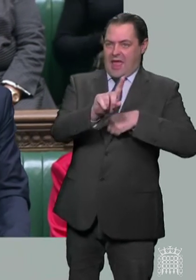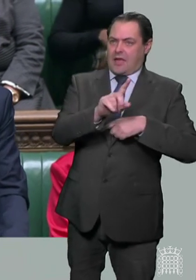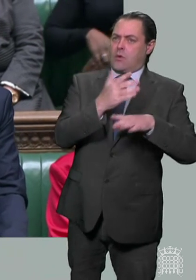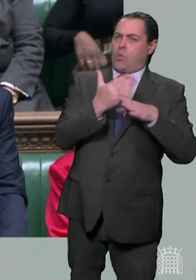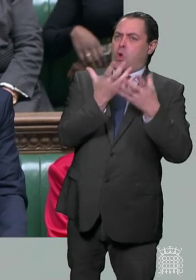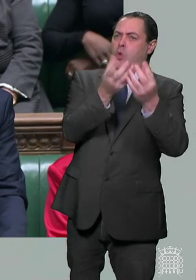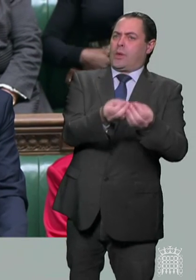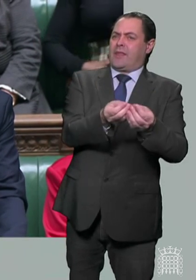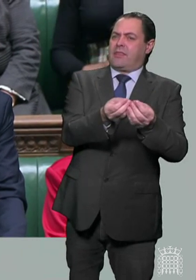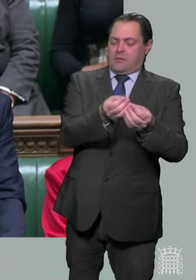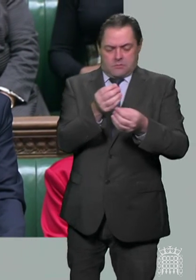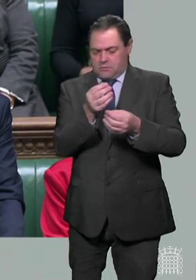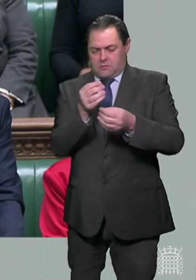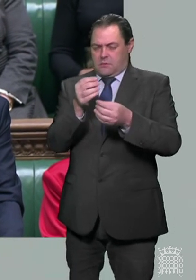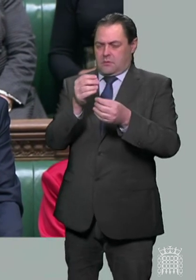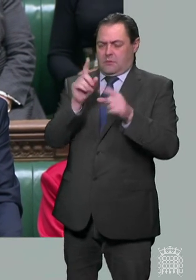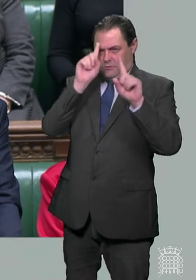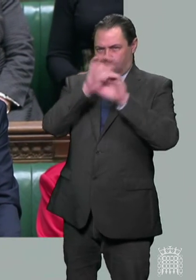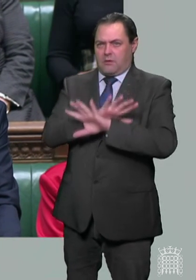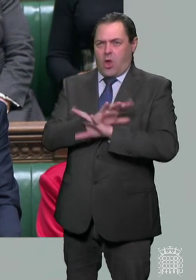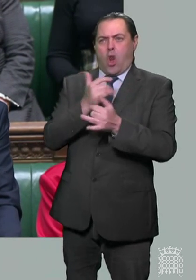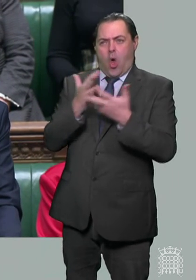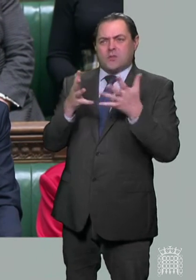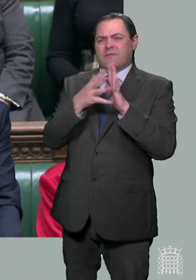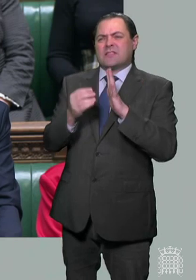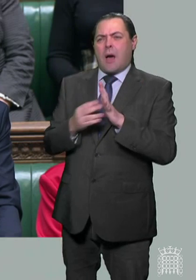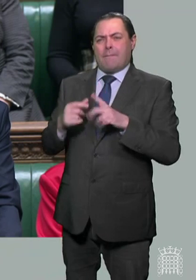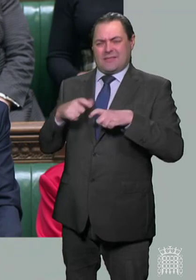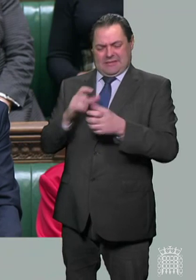There are plenty of cases that still stain this House.